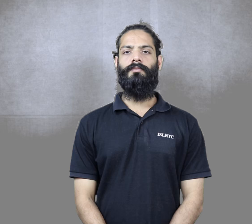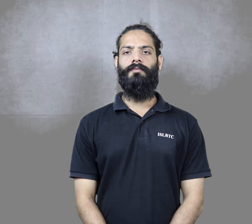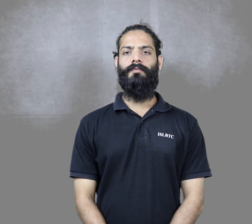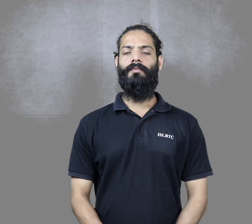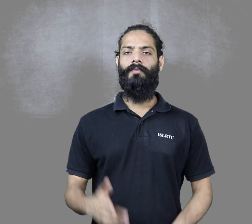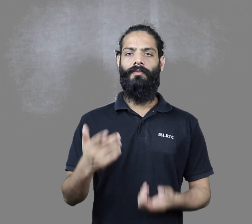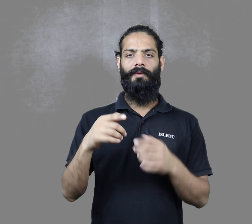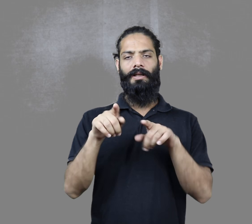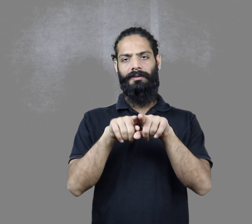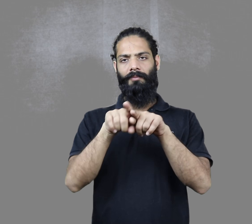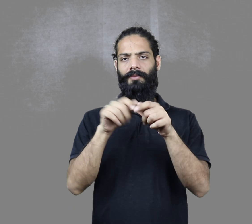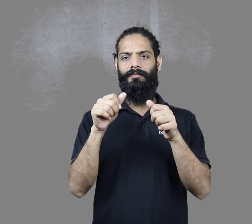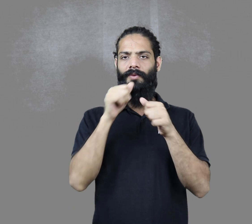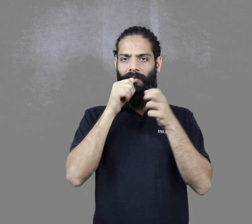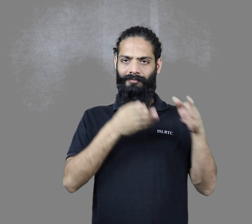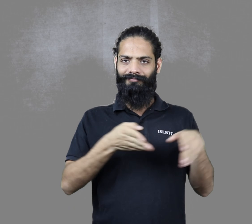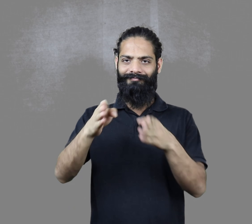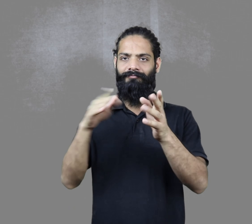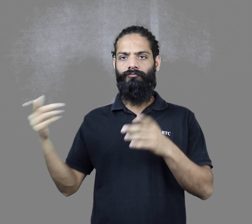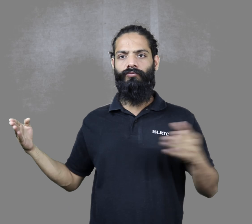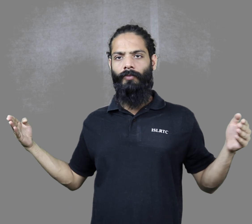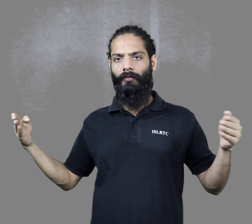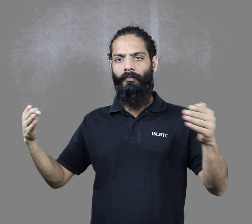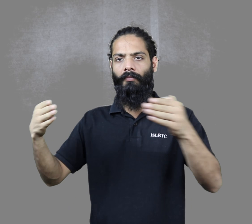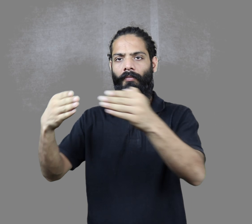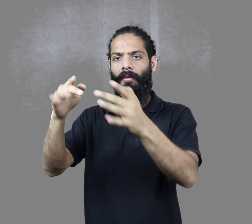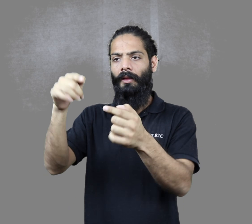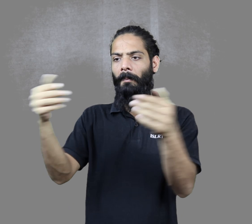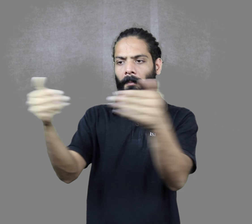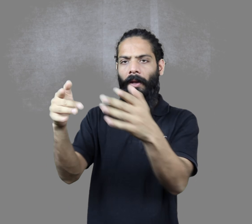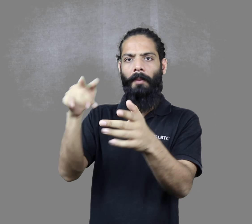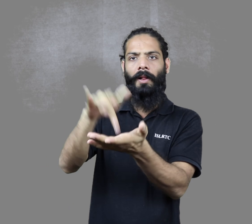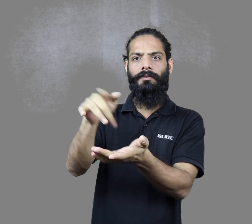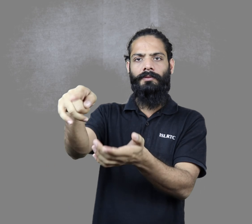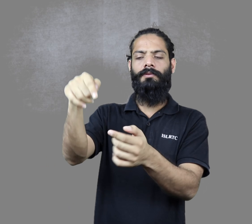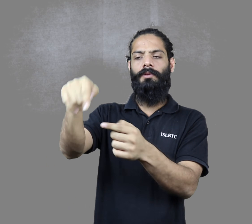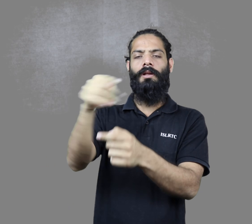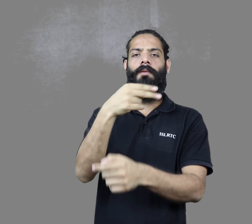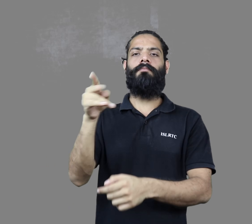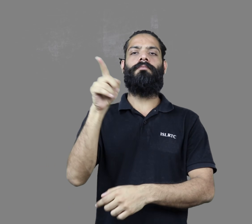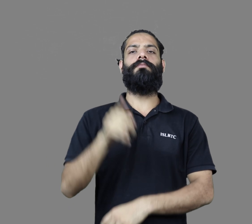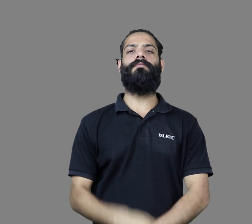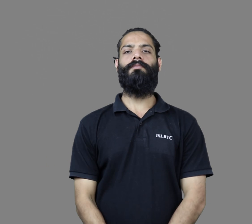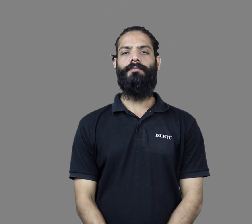Meeting Point